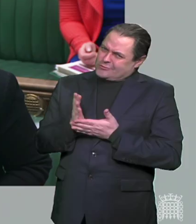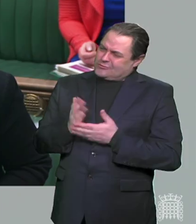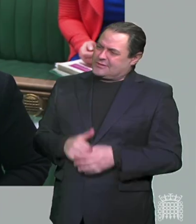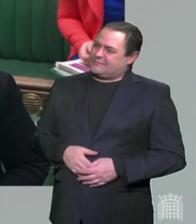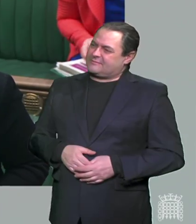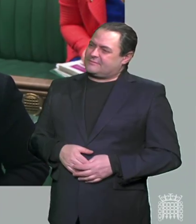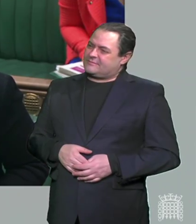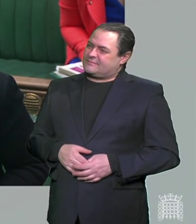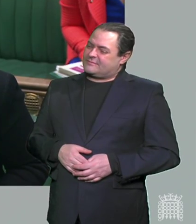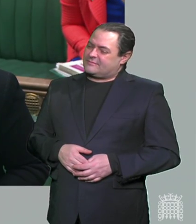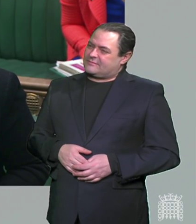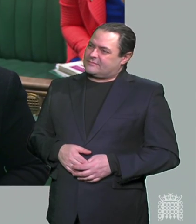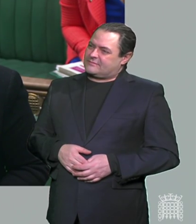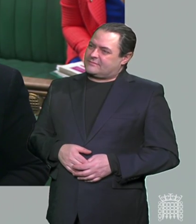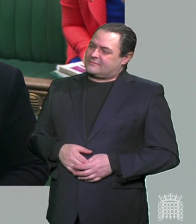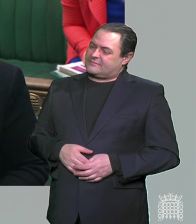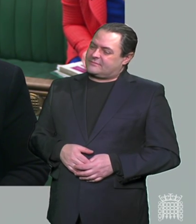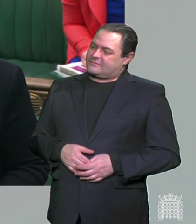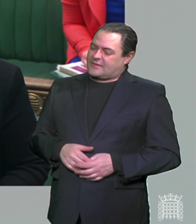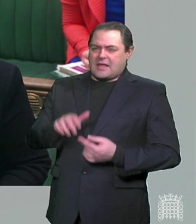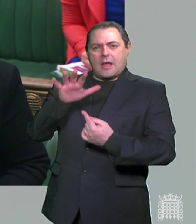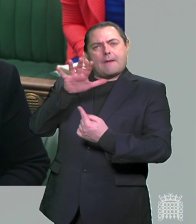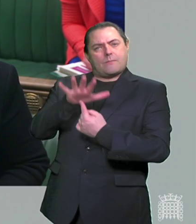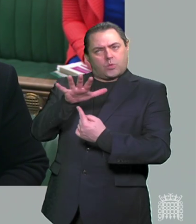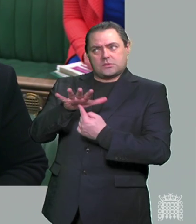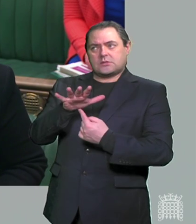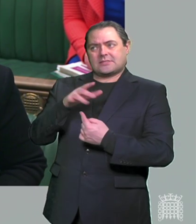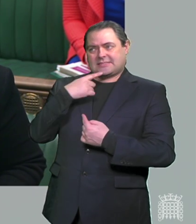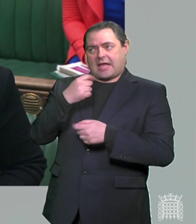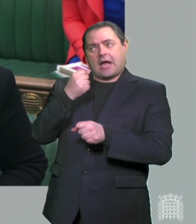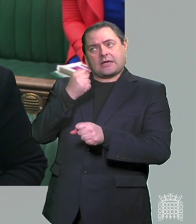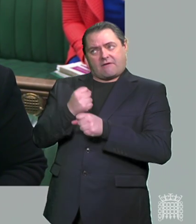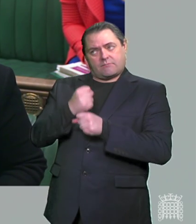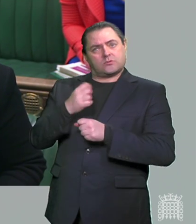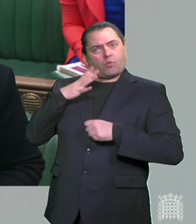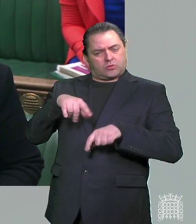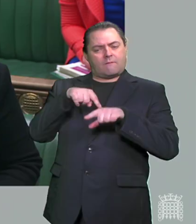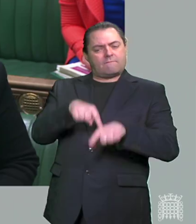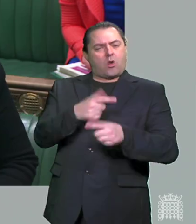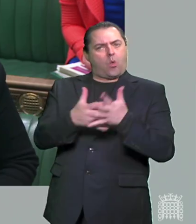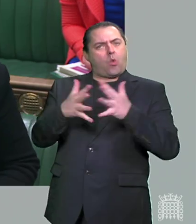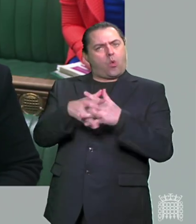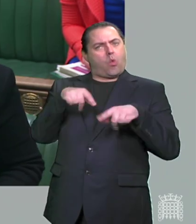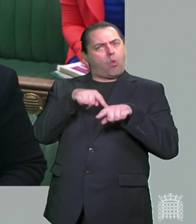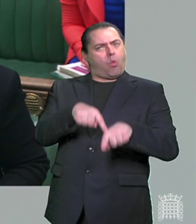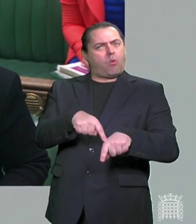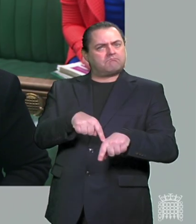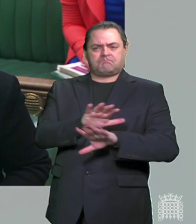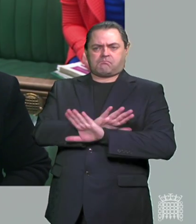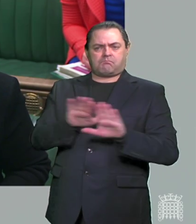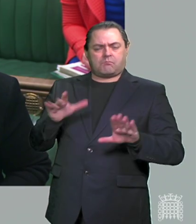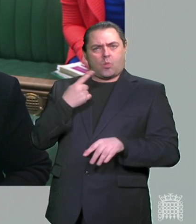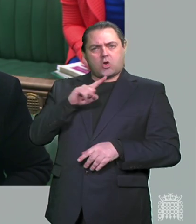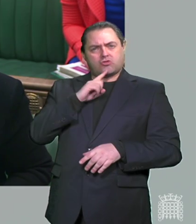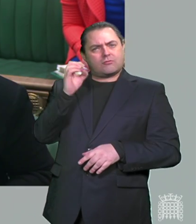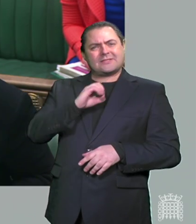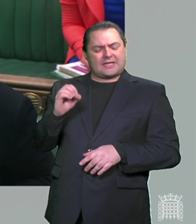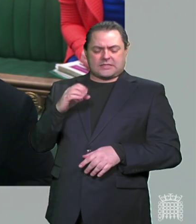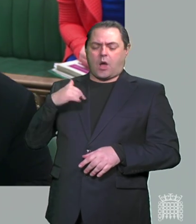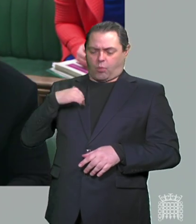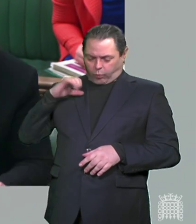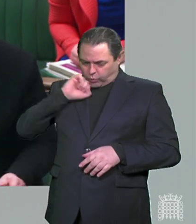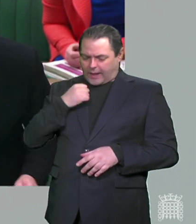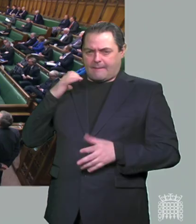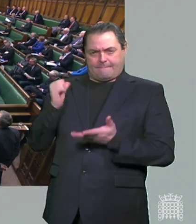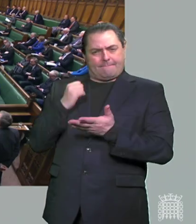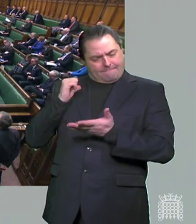It is important to note that the Government’s commitment to the rule of law is absolute, and I will do my very best to uphold that.